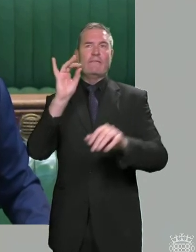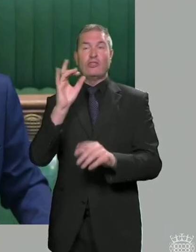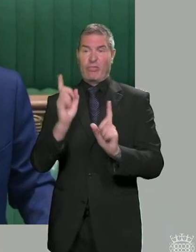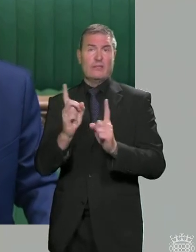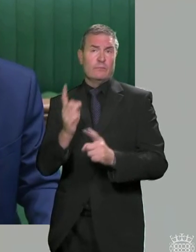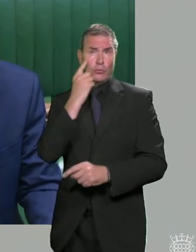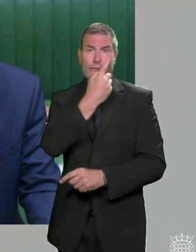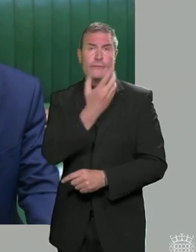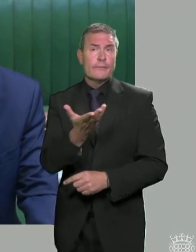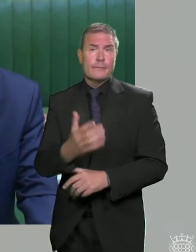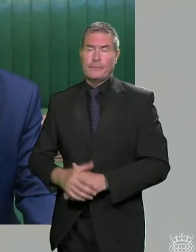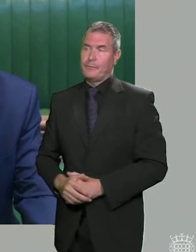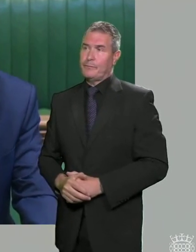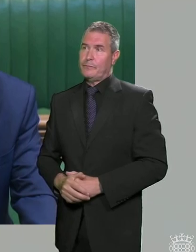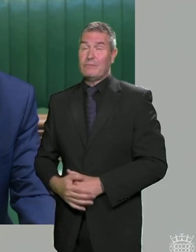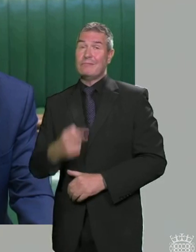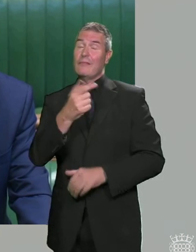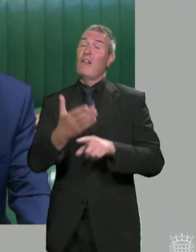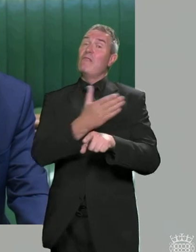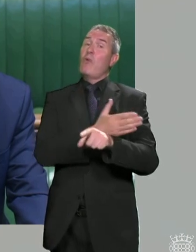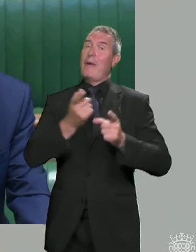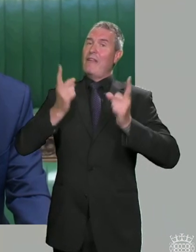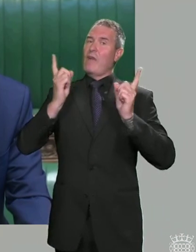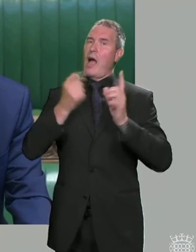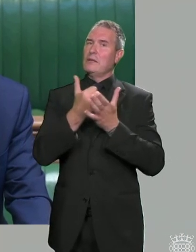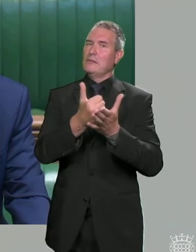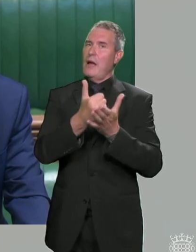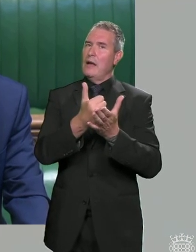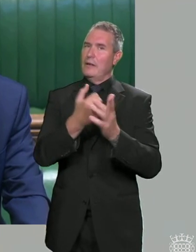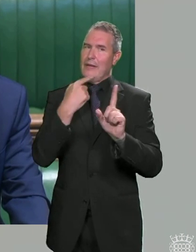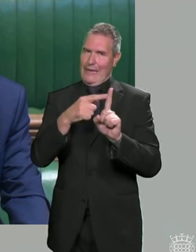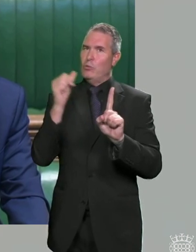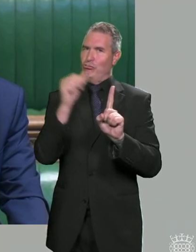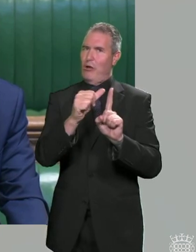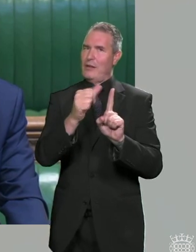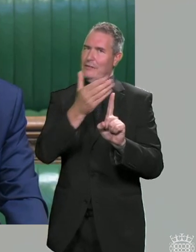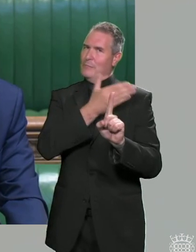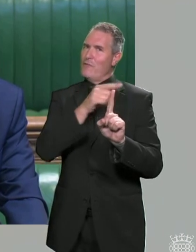The Prime Minister’s former senior adviser got it absolutely right.